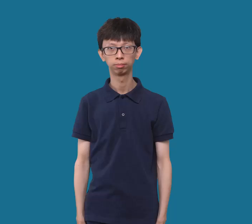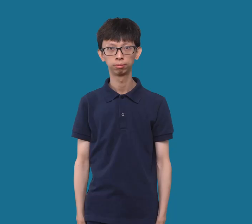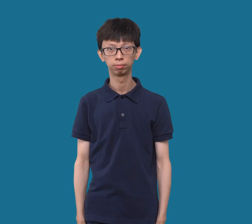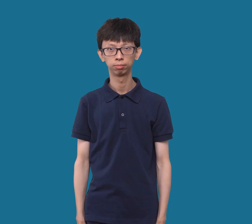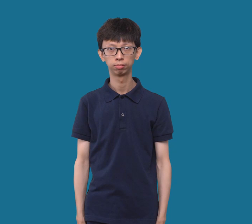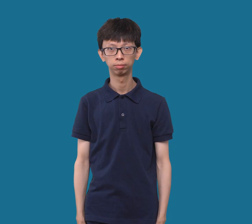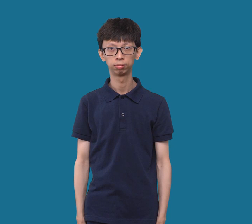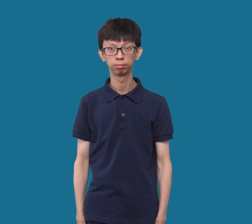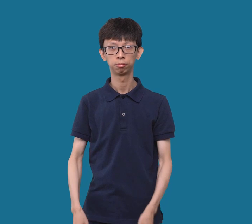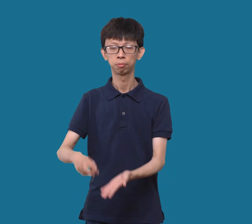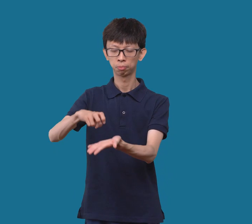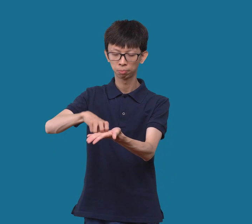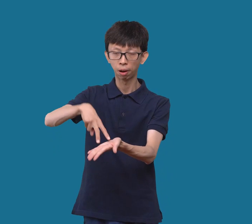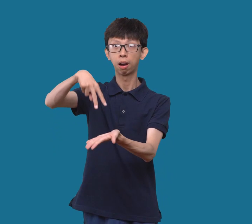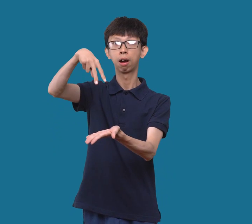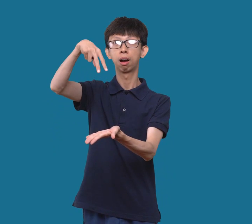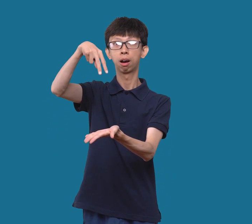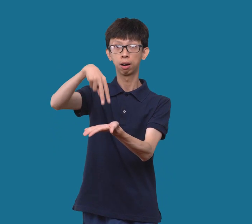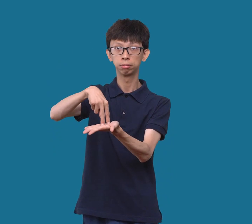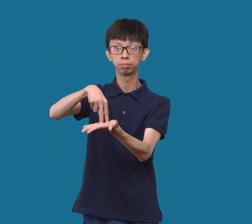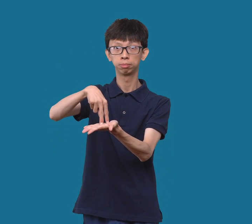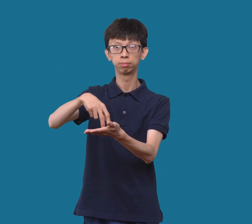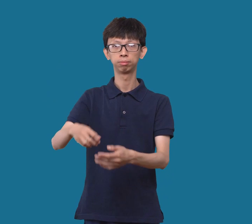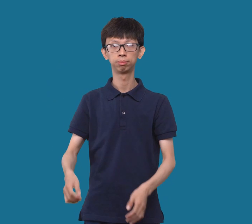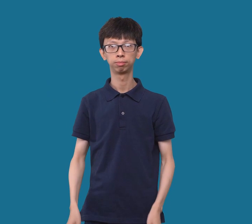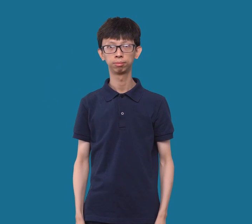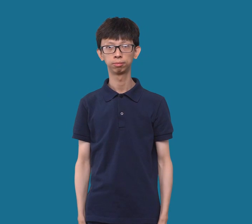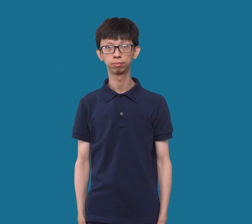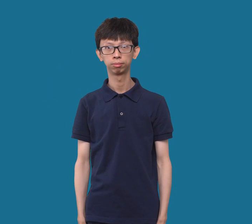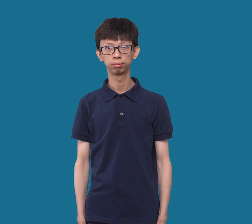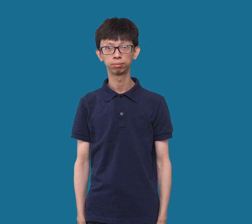nhảy cao